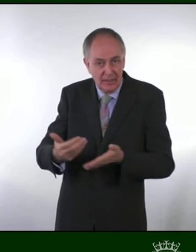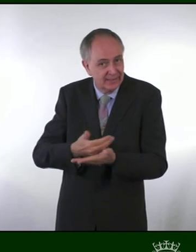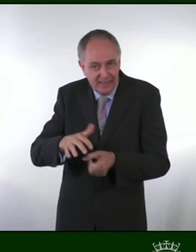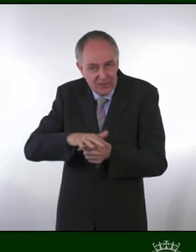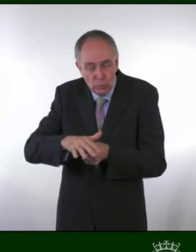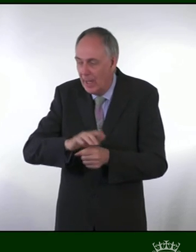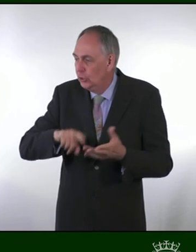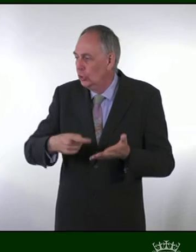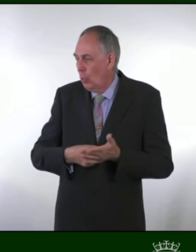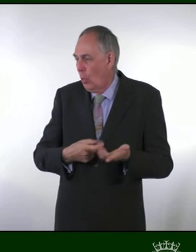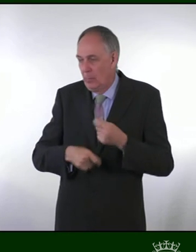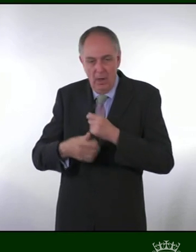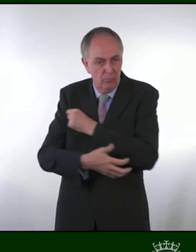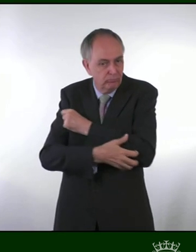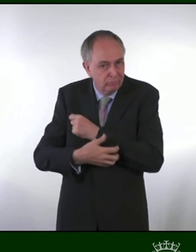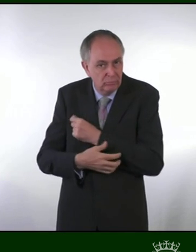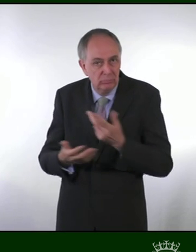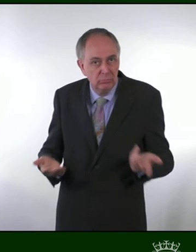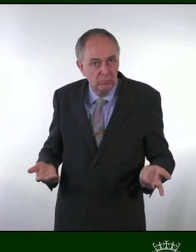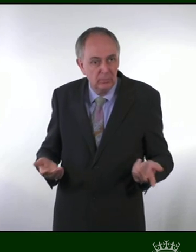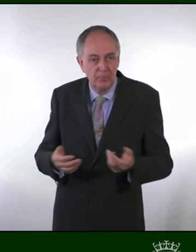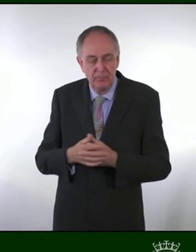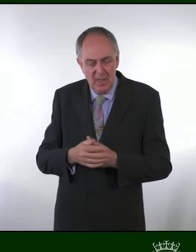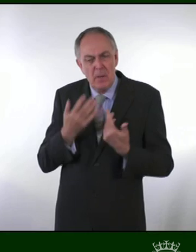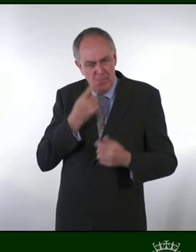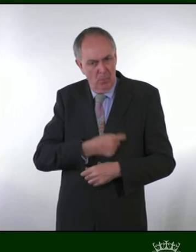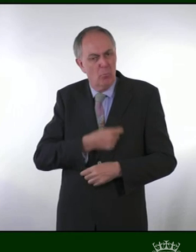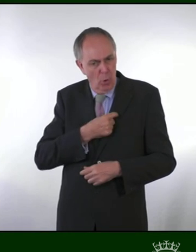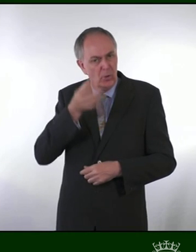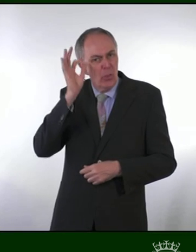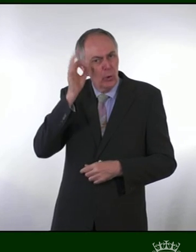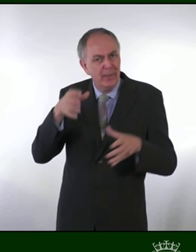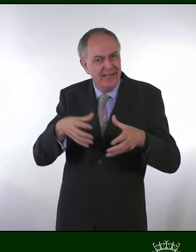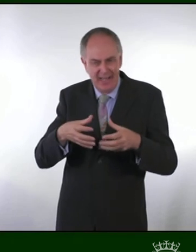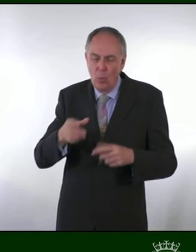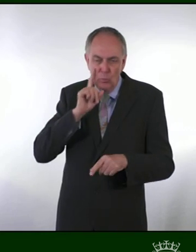He promised the Liaison Committee that he would do all he could to help.